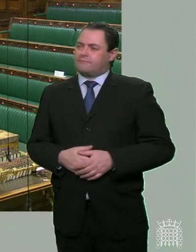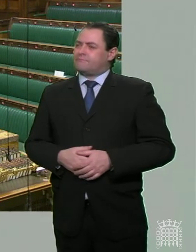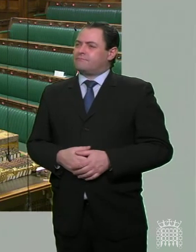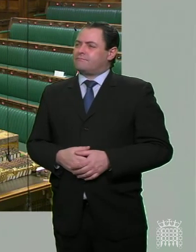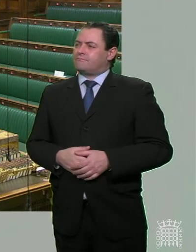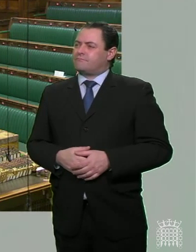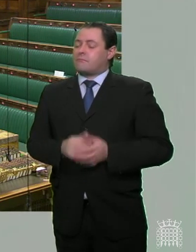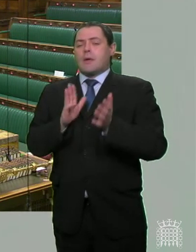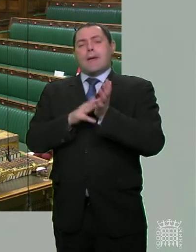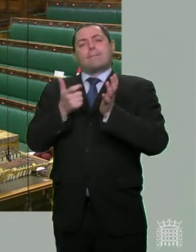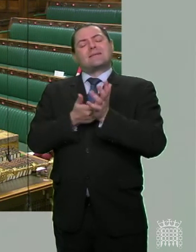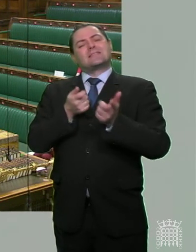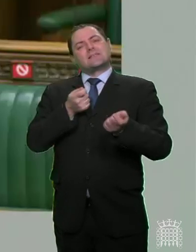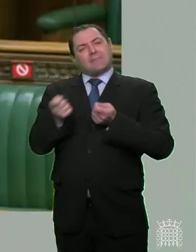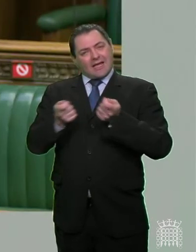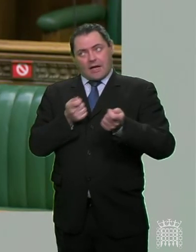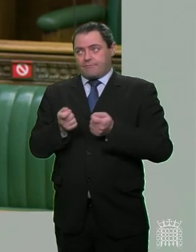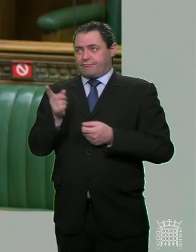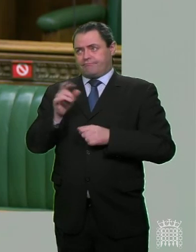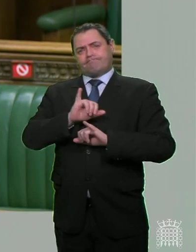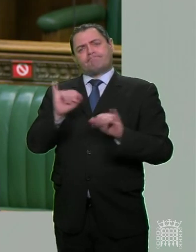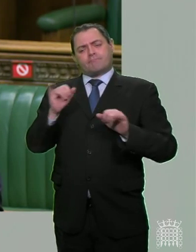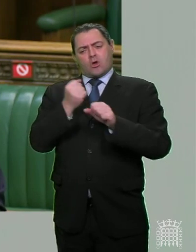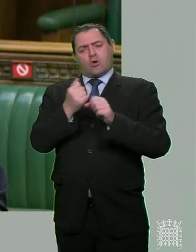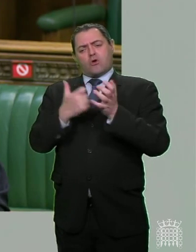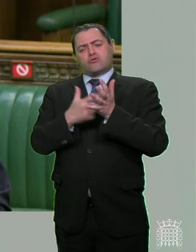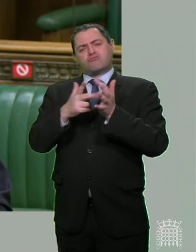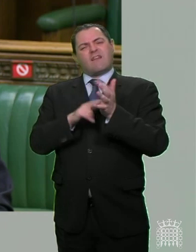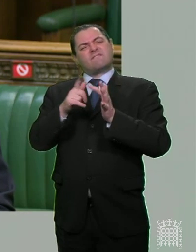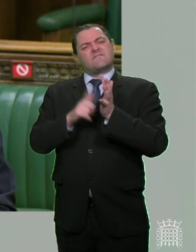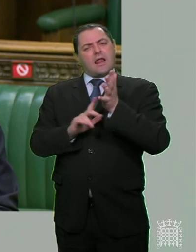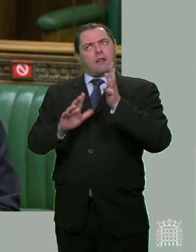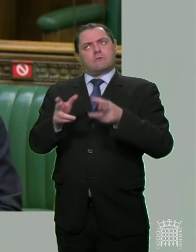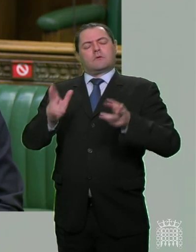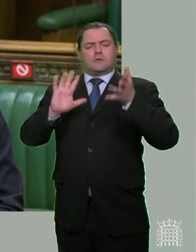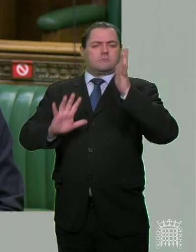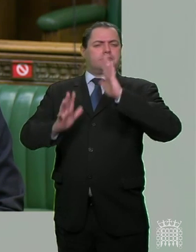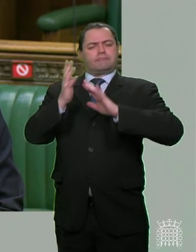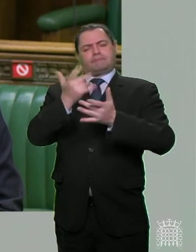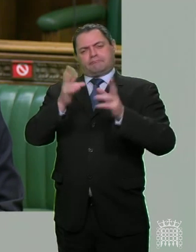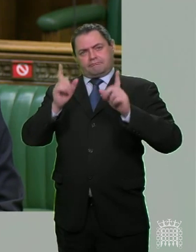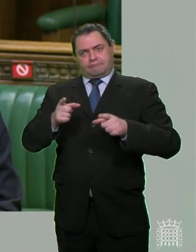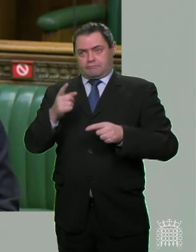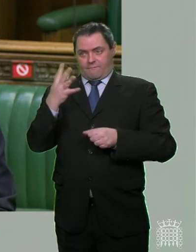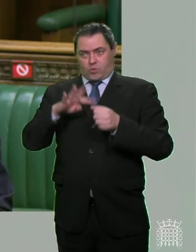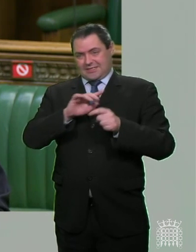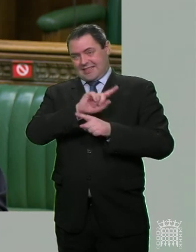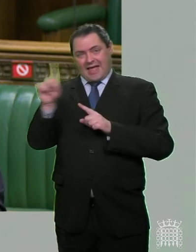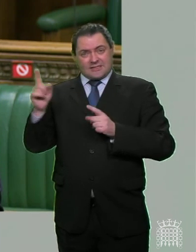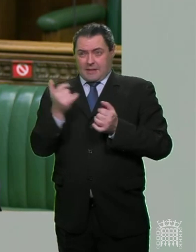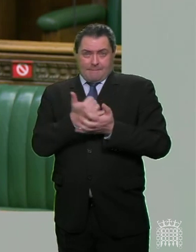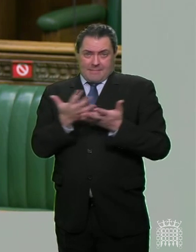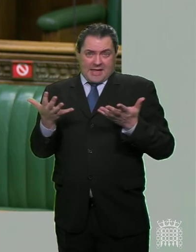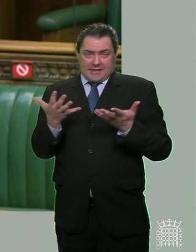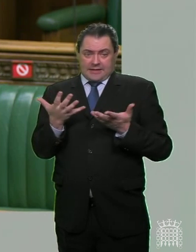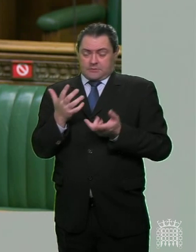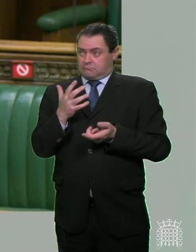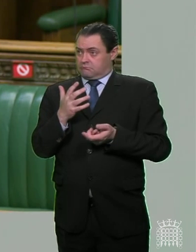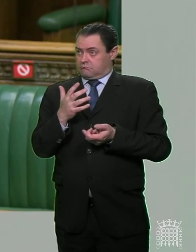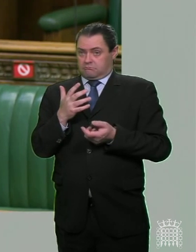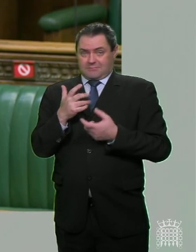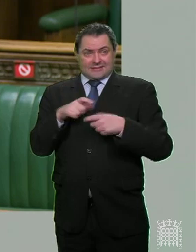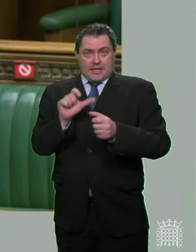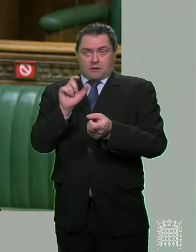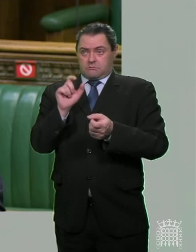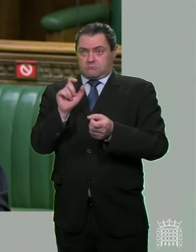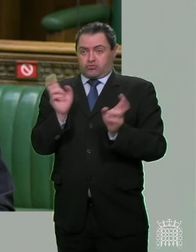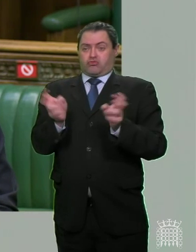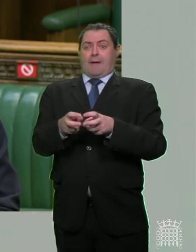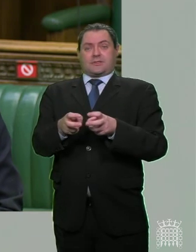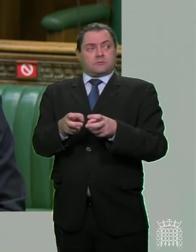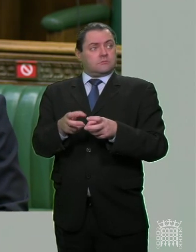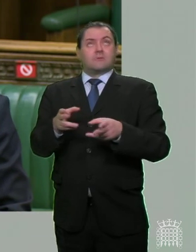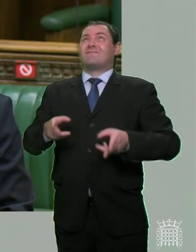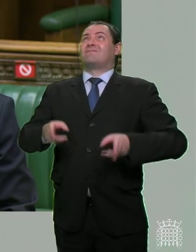Almost four years on from the Grenfell tragedy, Government inaction on the cladding crisis means that hundreds of thousands of leaseholders, including my constituents, remain trapped in unsafe, unsellable blocks.